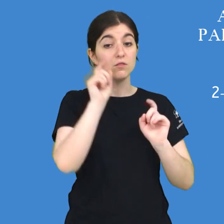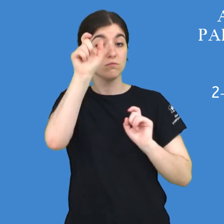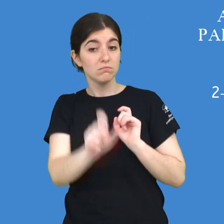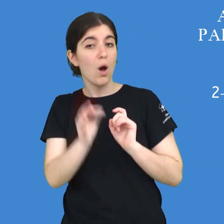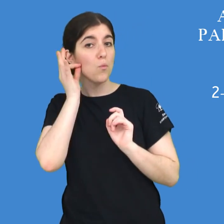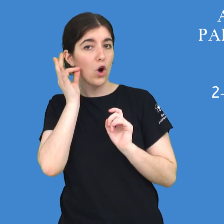persona